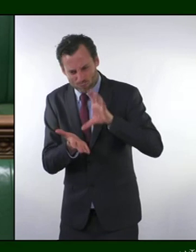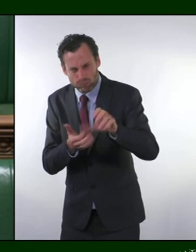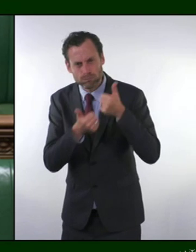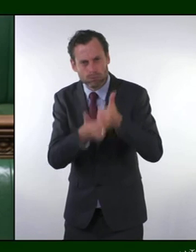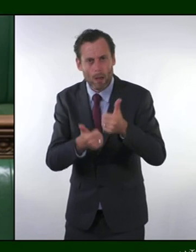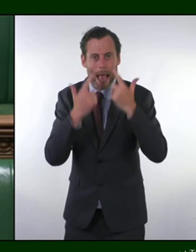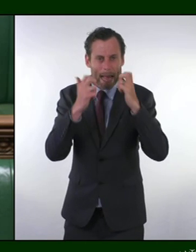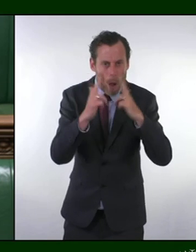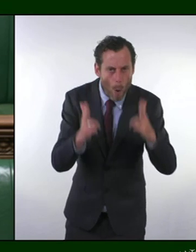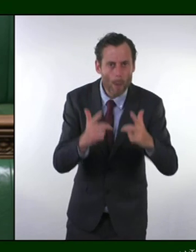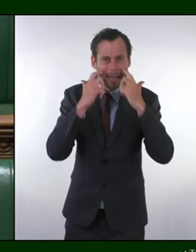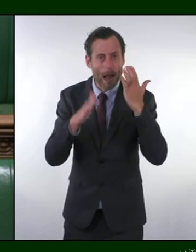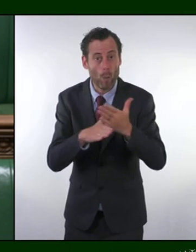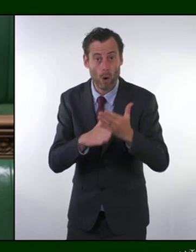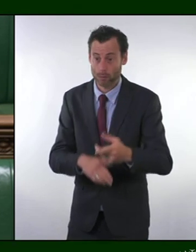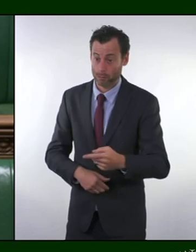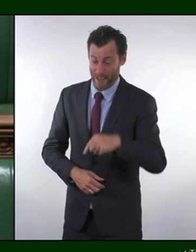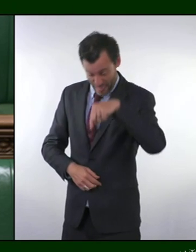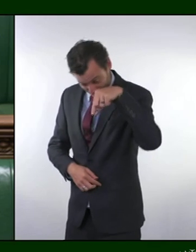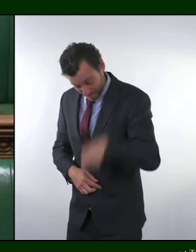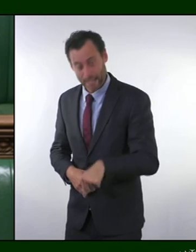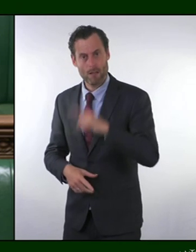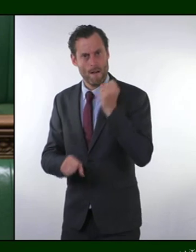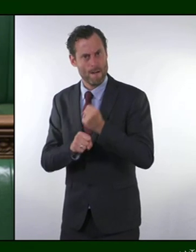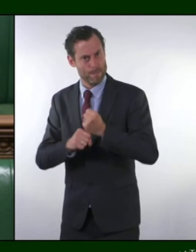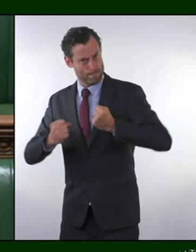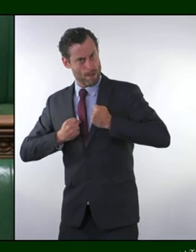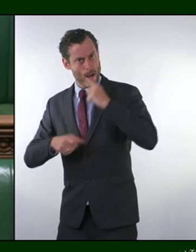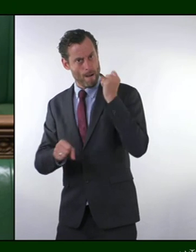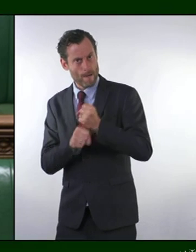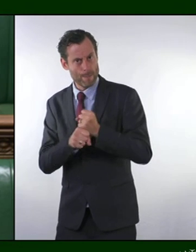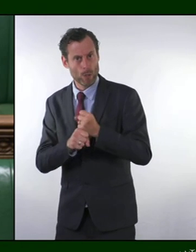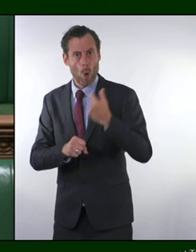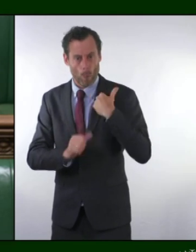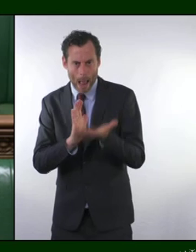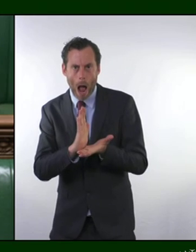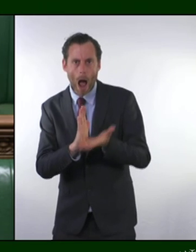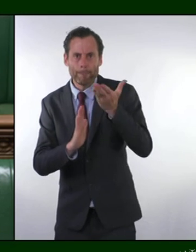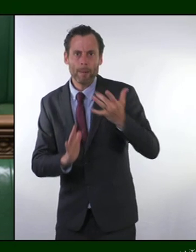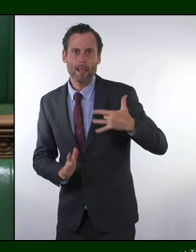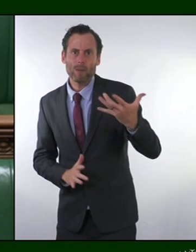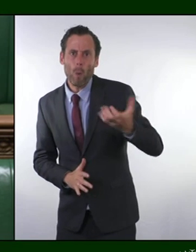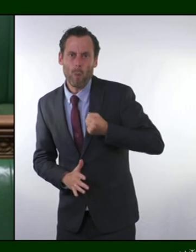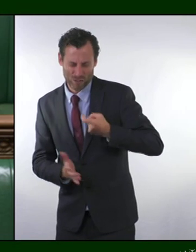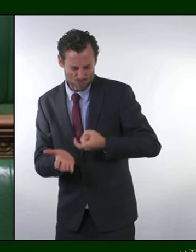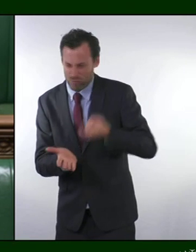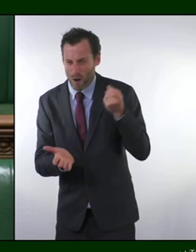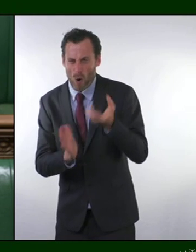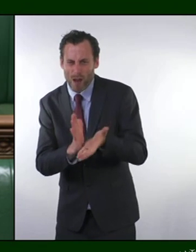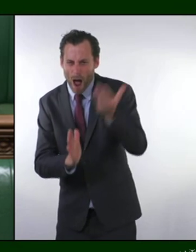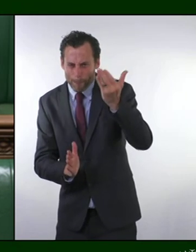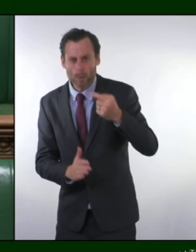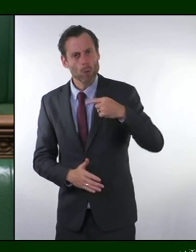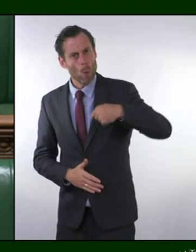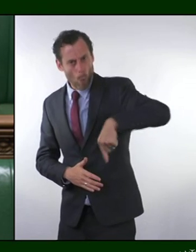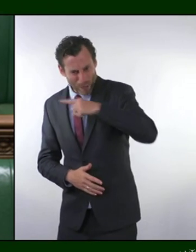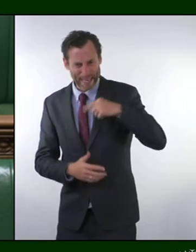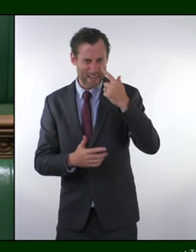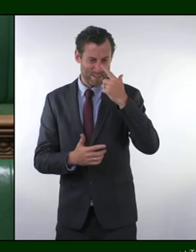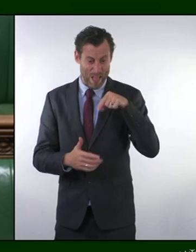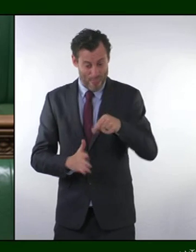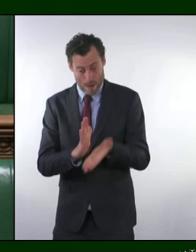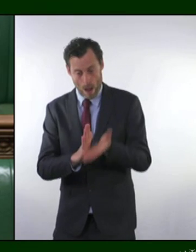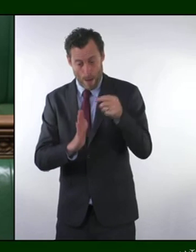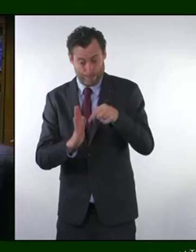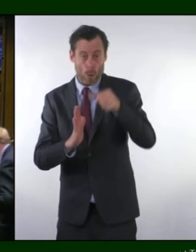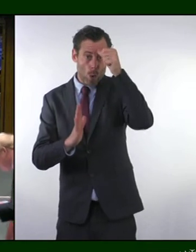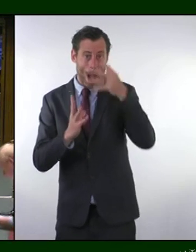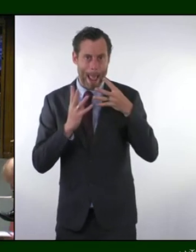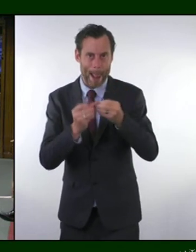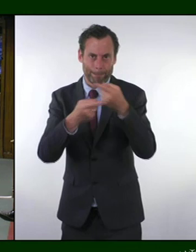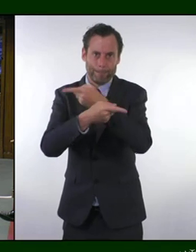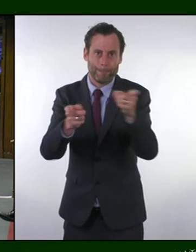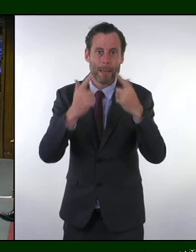By the way, it is this Government, as I said just now, who put up the living wage by record amounts, and that is something that we can do directly to help every care worker in the country.